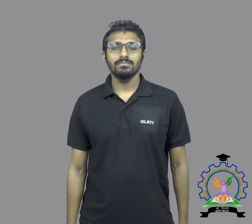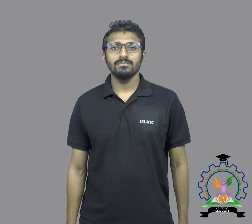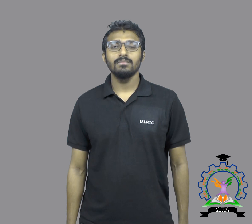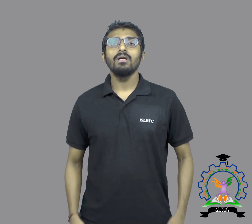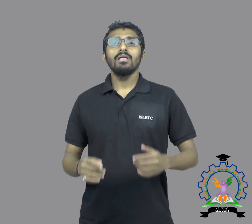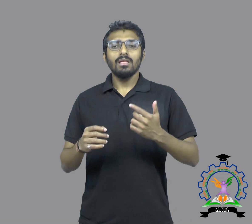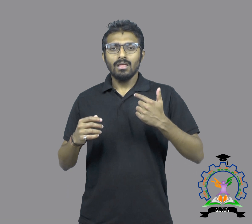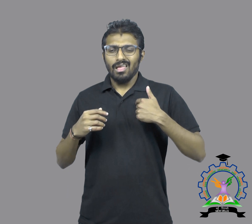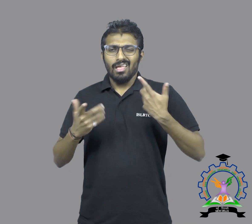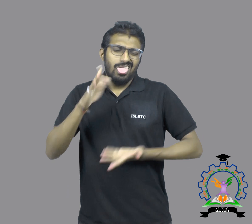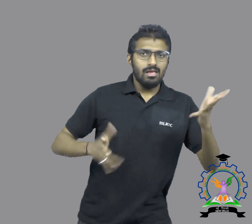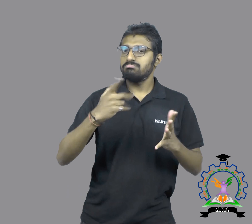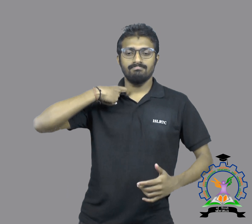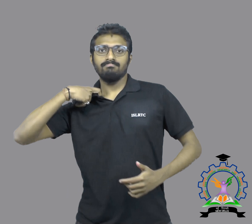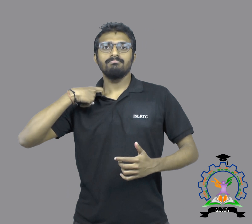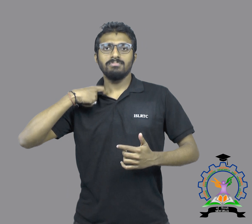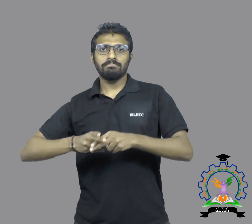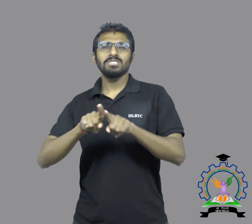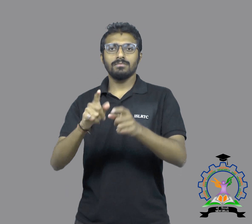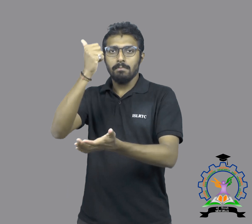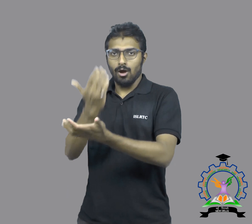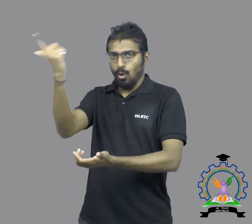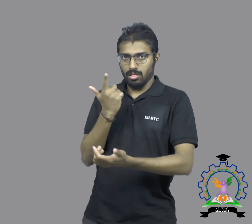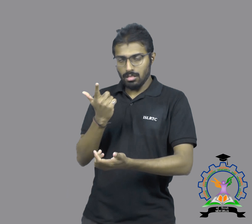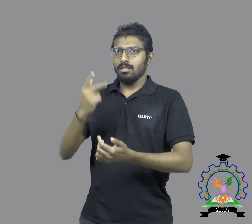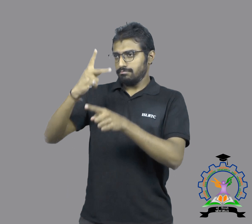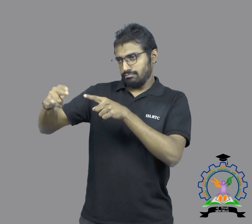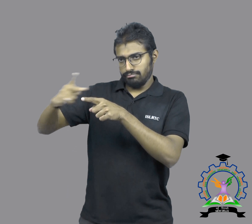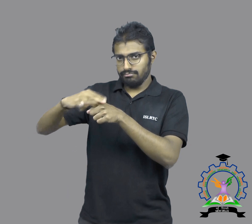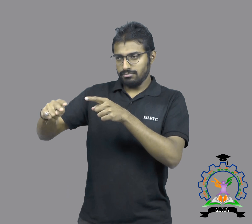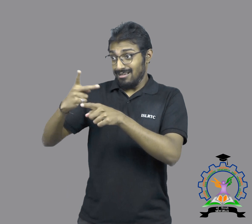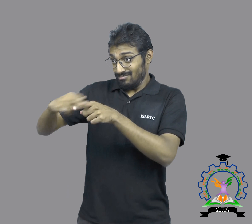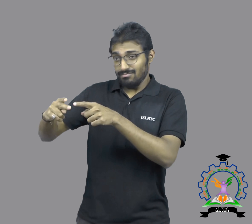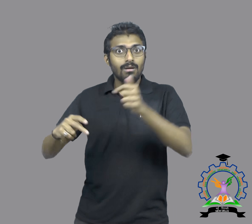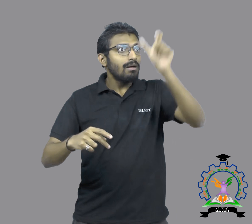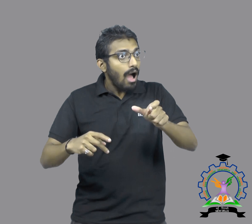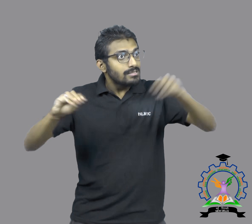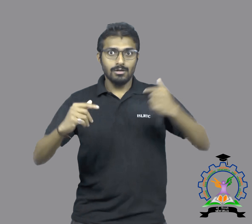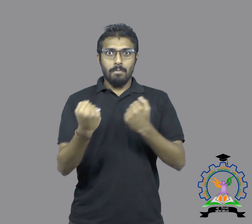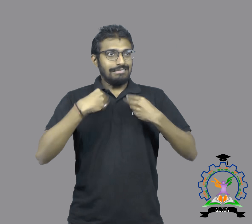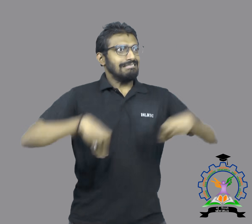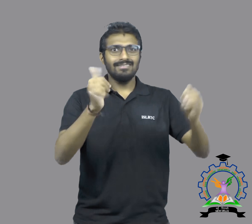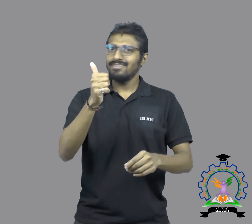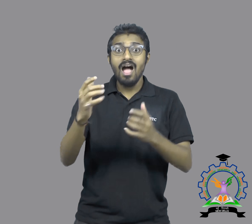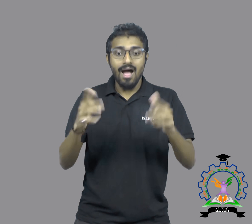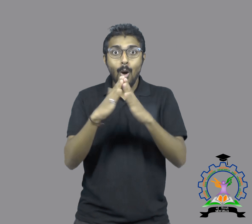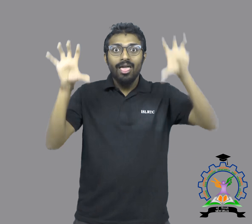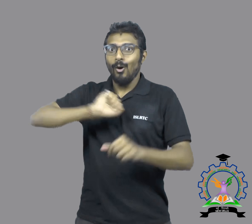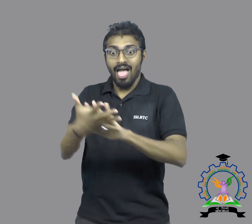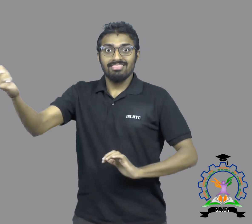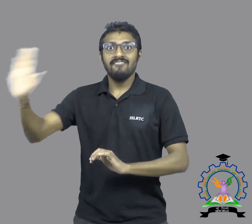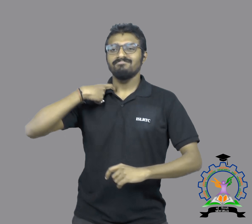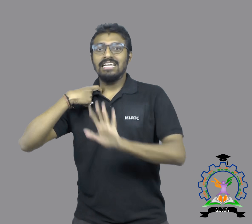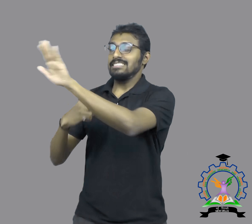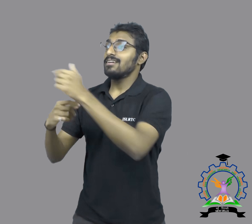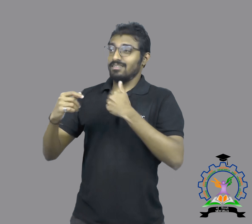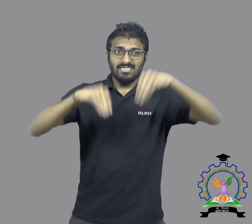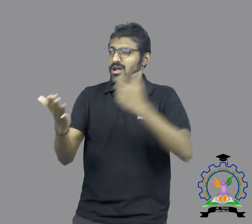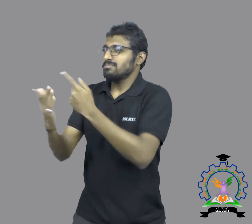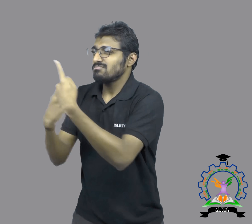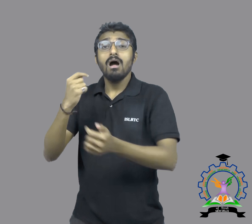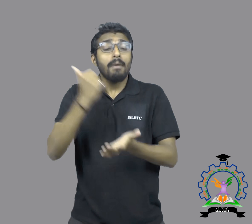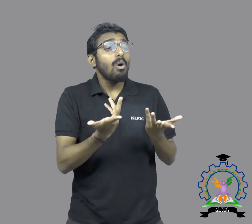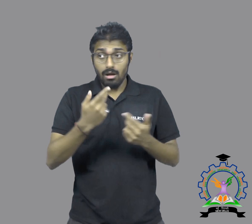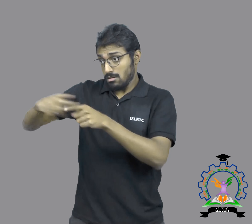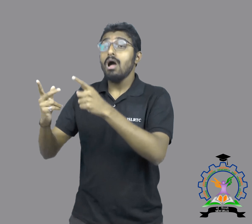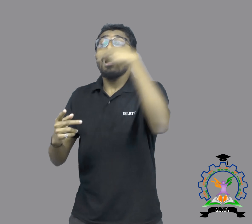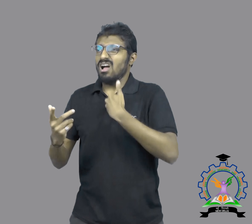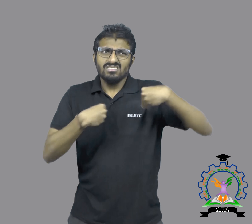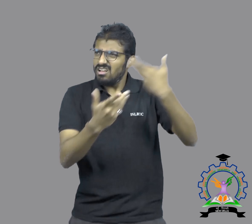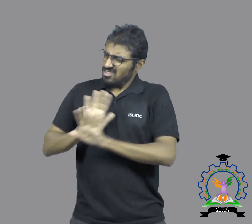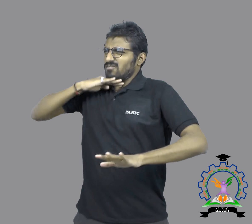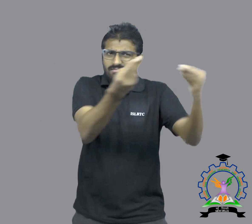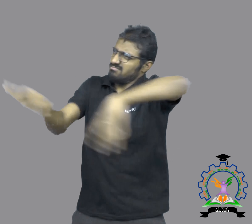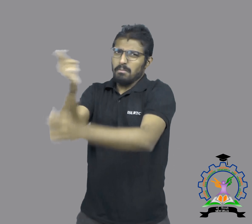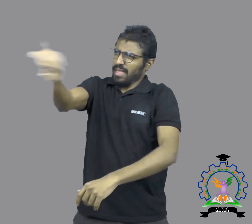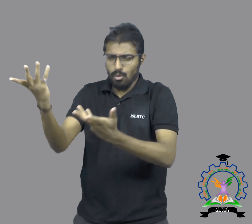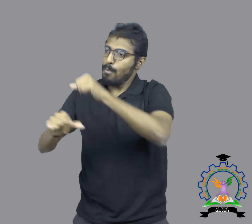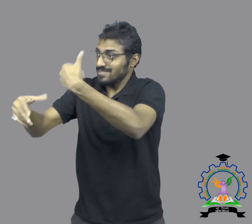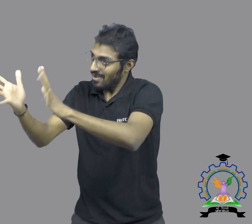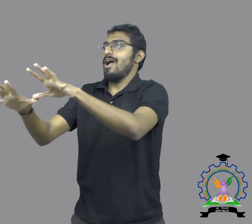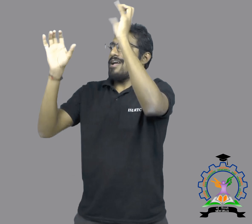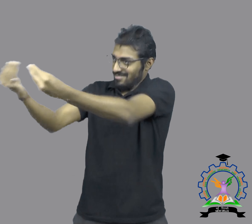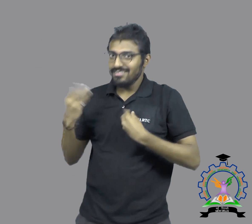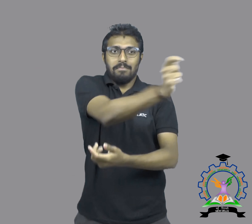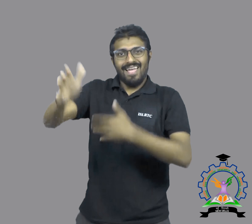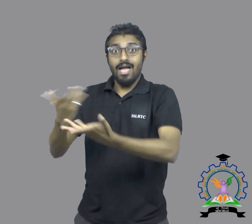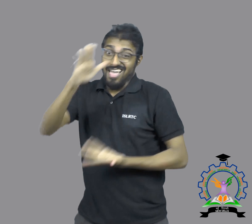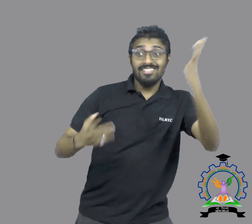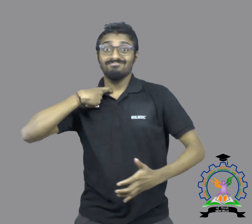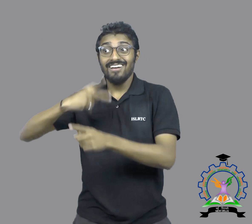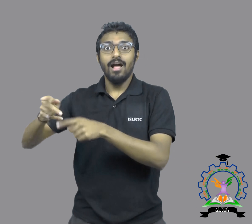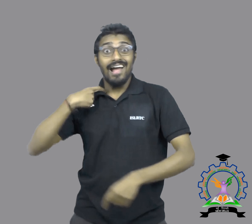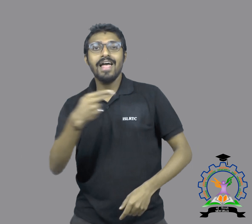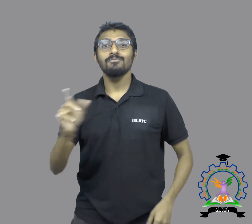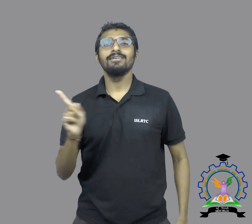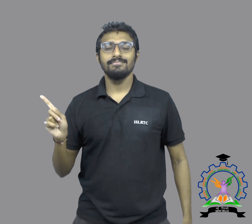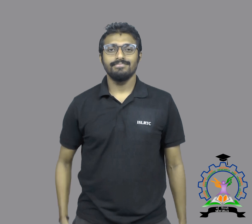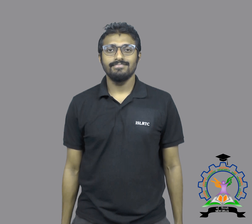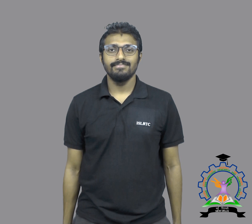Incumbrance